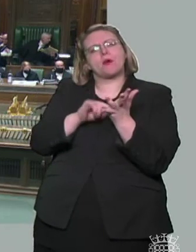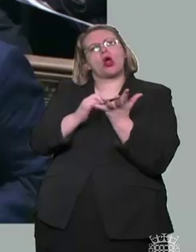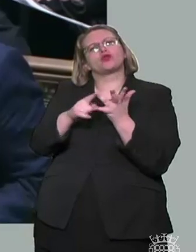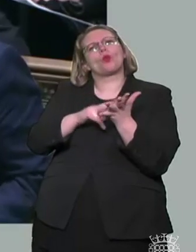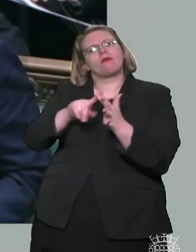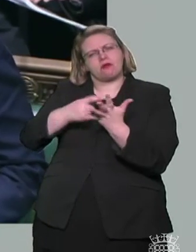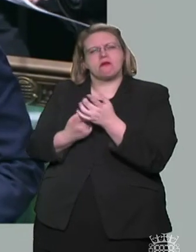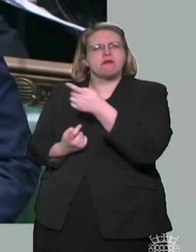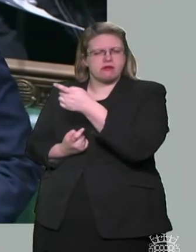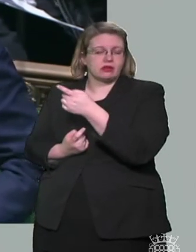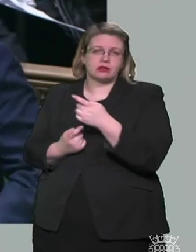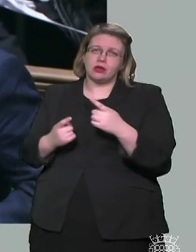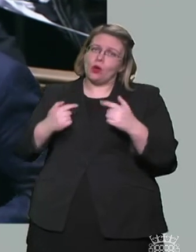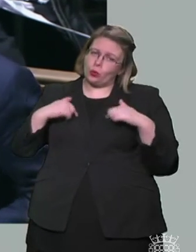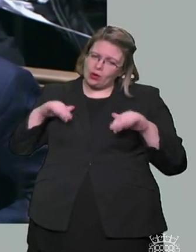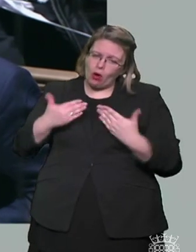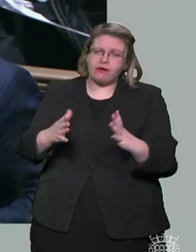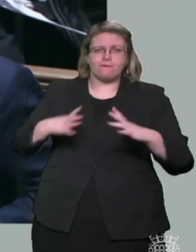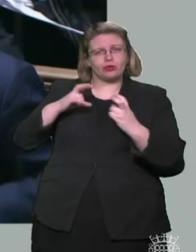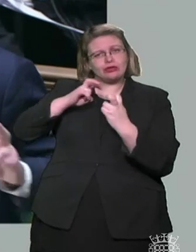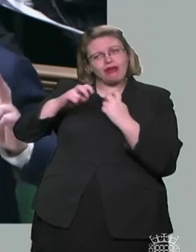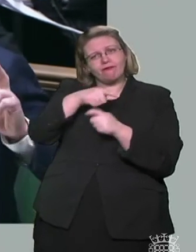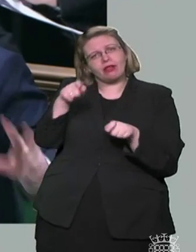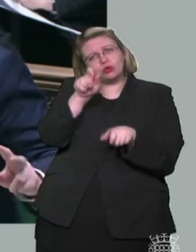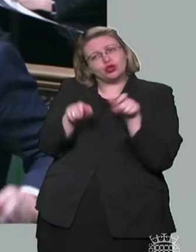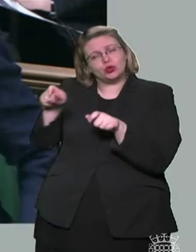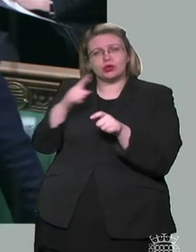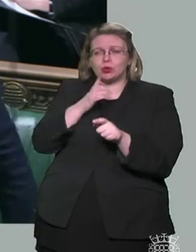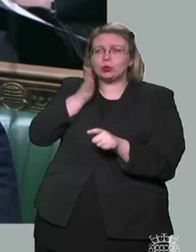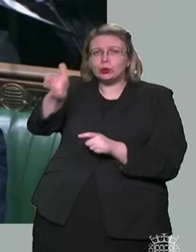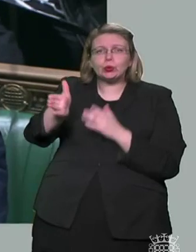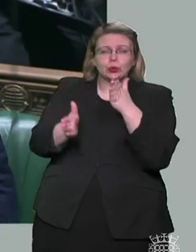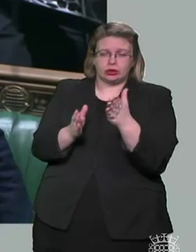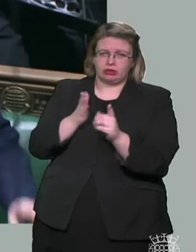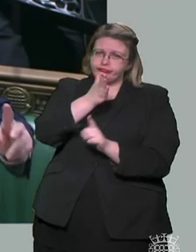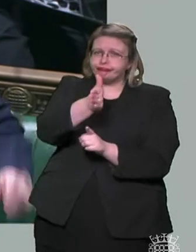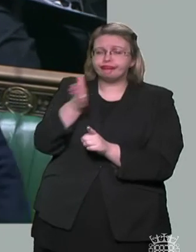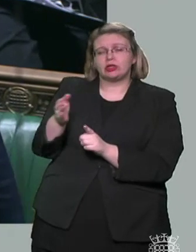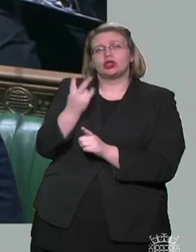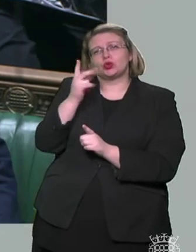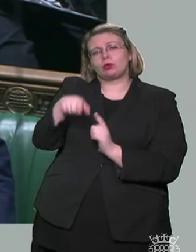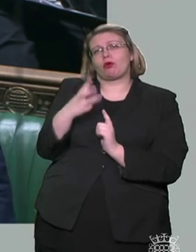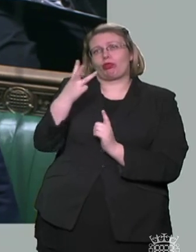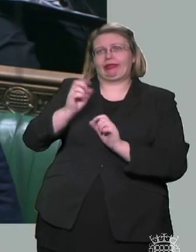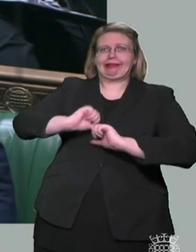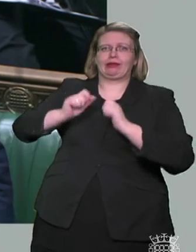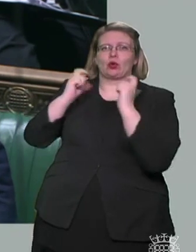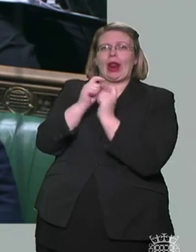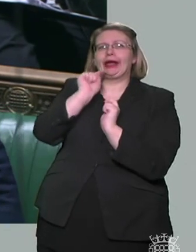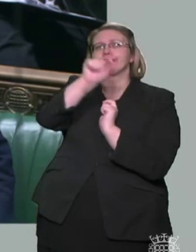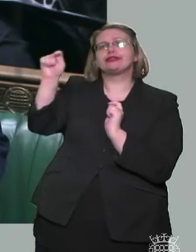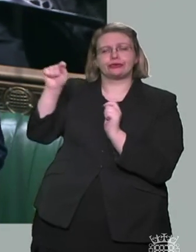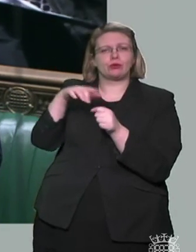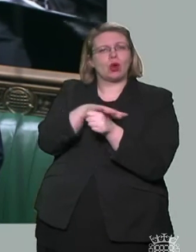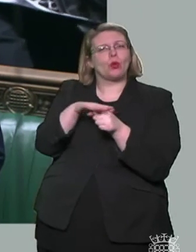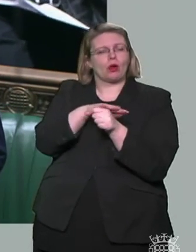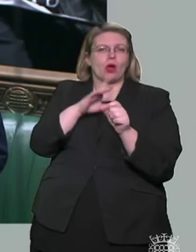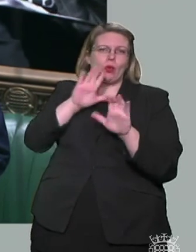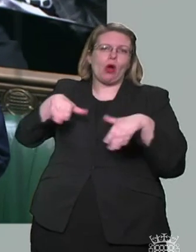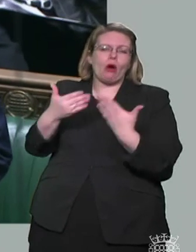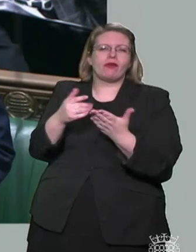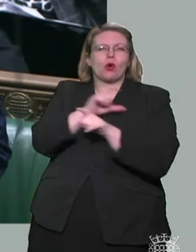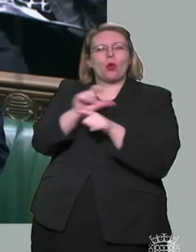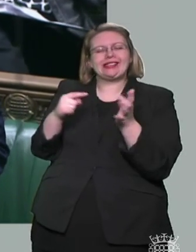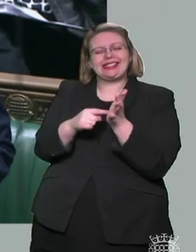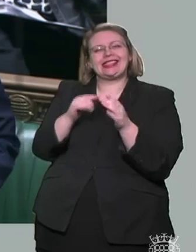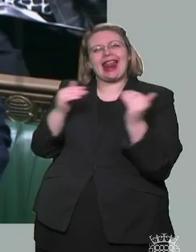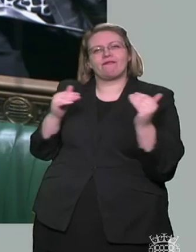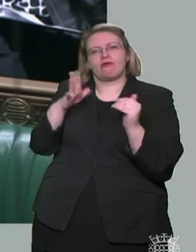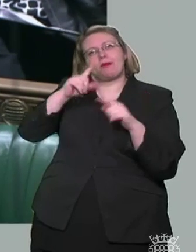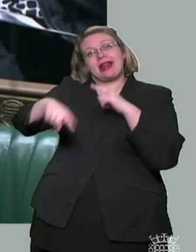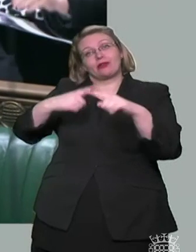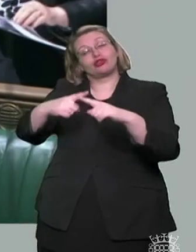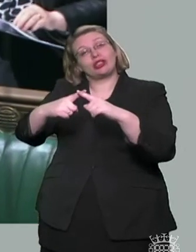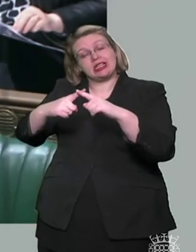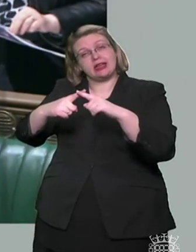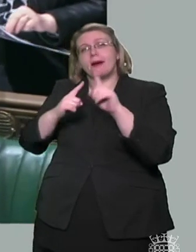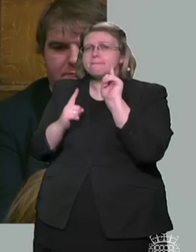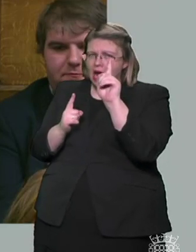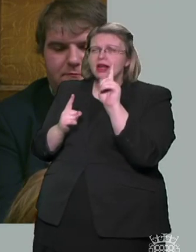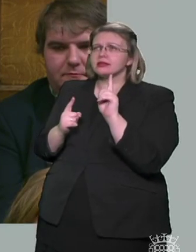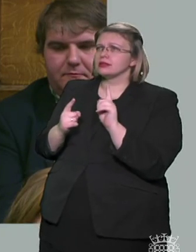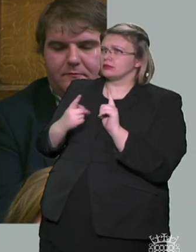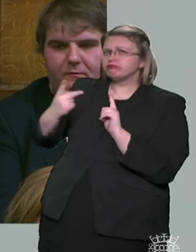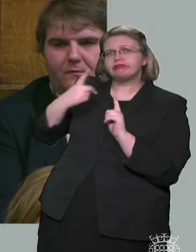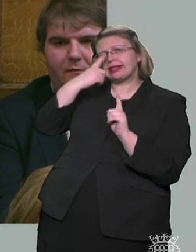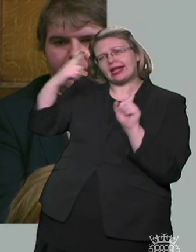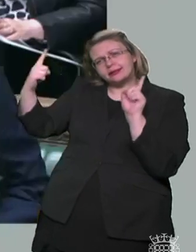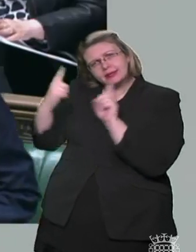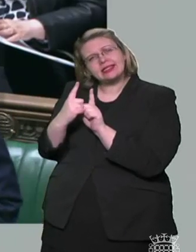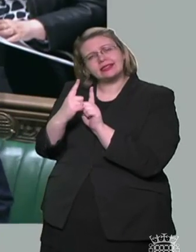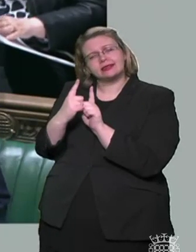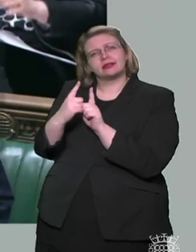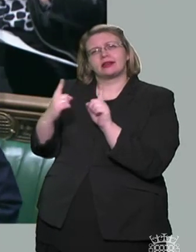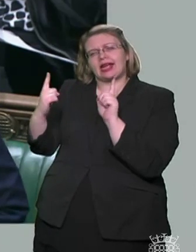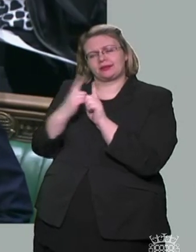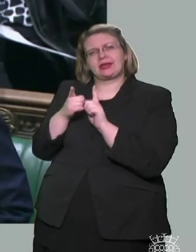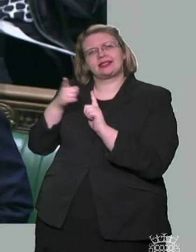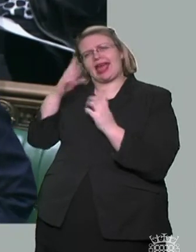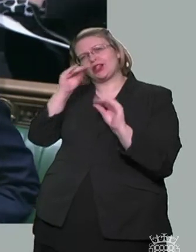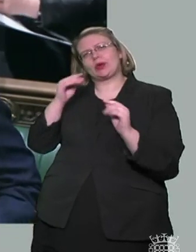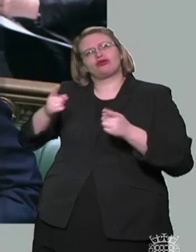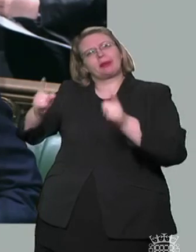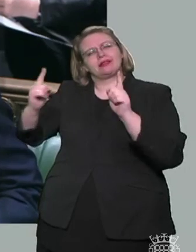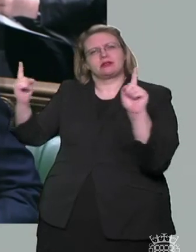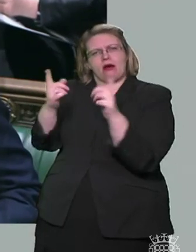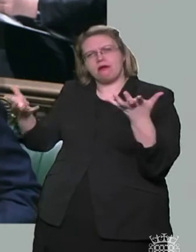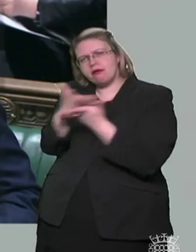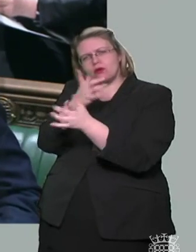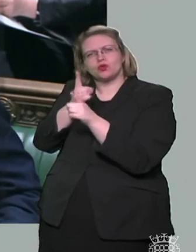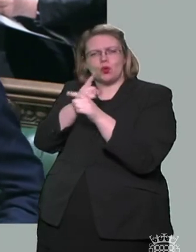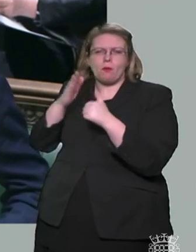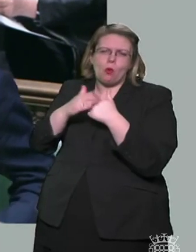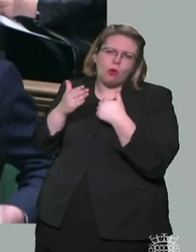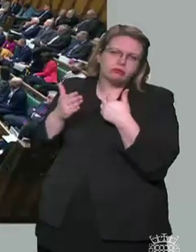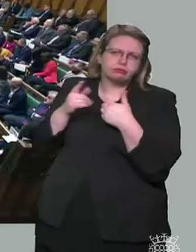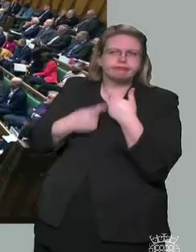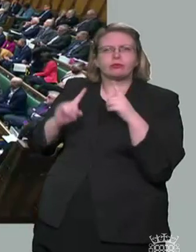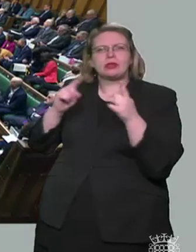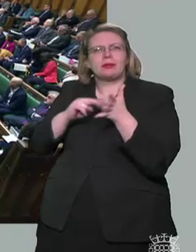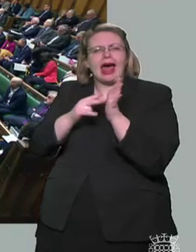Free and subsidised travel is provided to Bolsover students travelling, so far, to two of the three excellent colleges that are going to be offering T-levels from 2023, but I will make sure that he gets a meeting with my right honourable Friend the Education Secretary to discuss further what we can do.